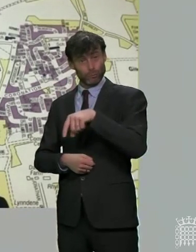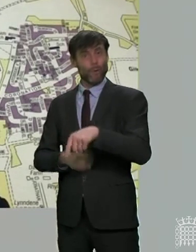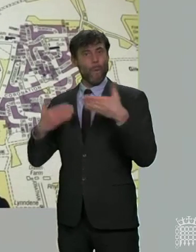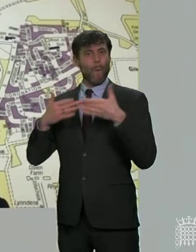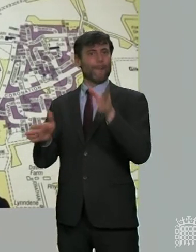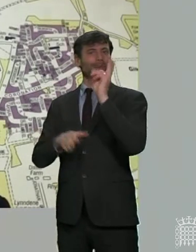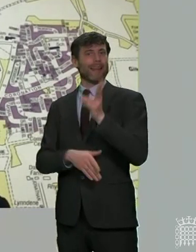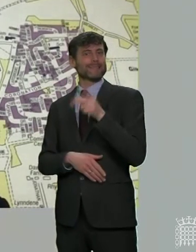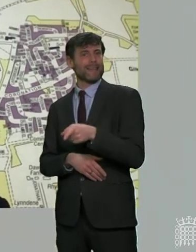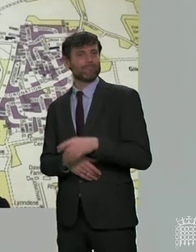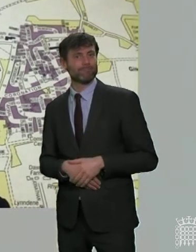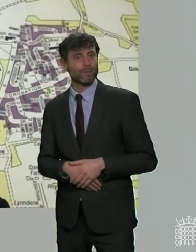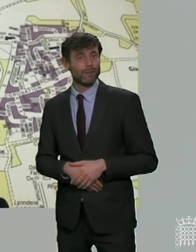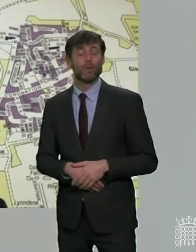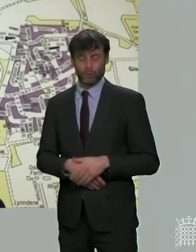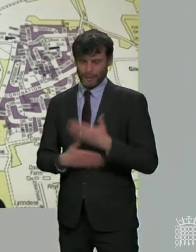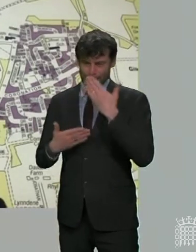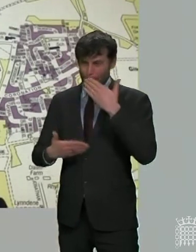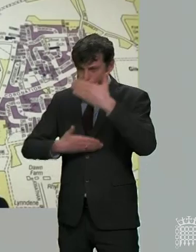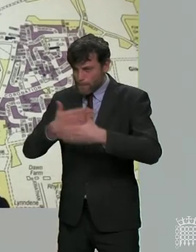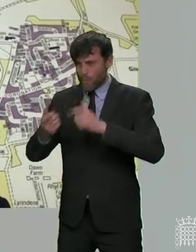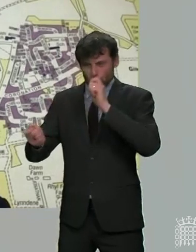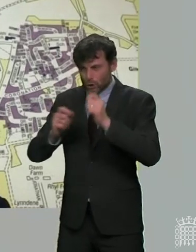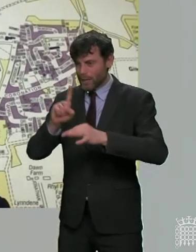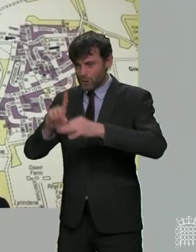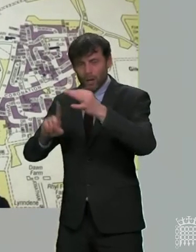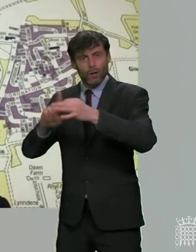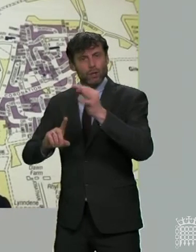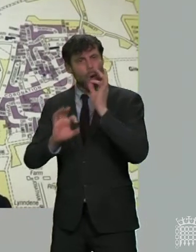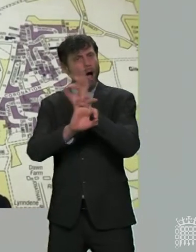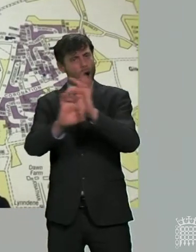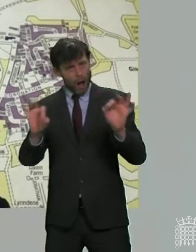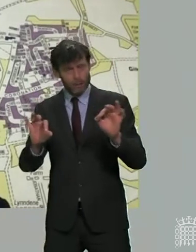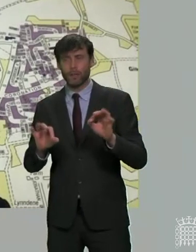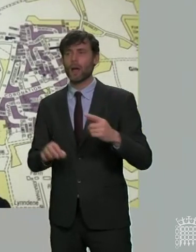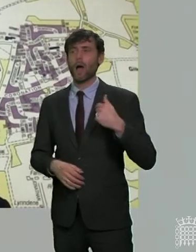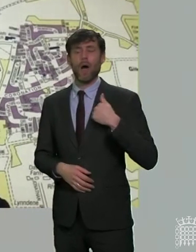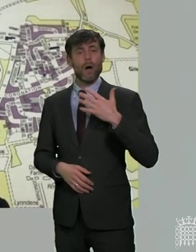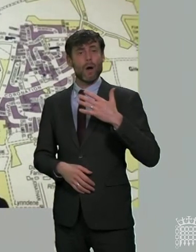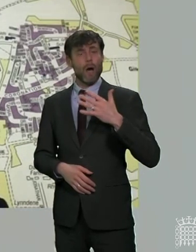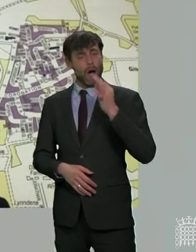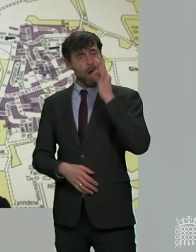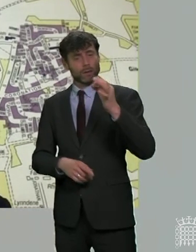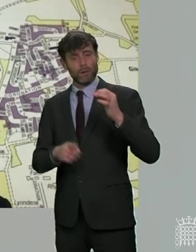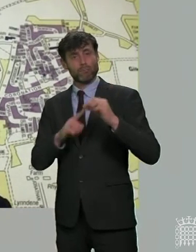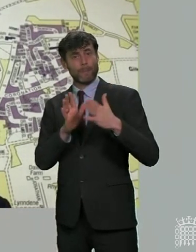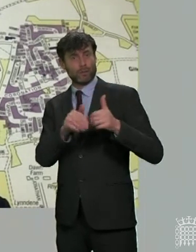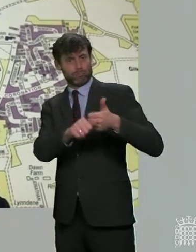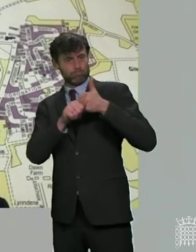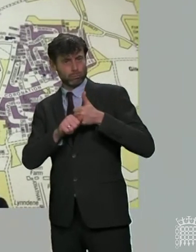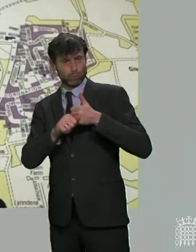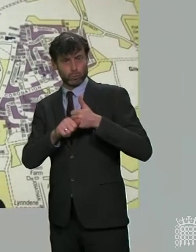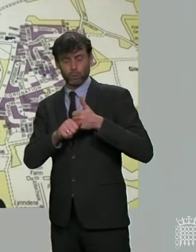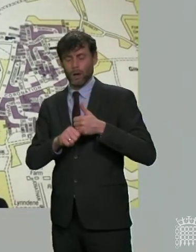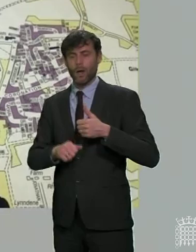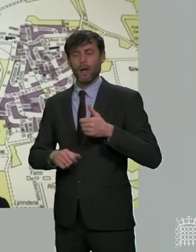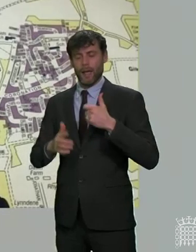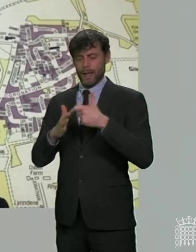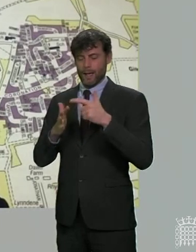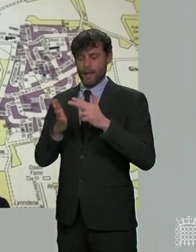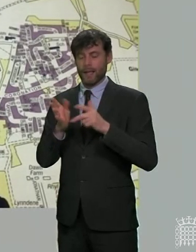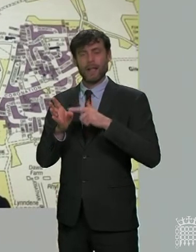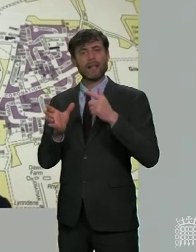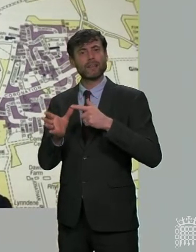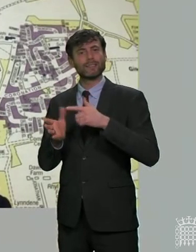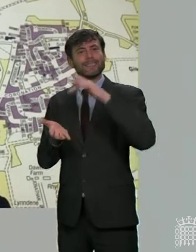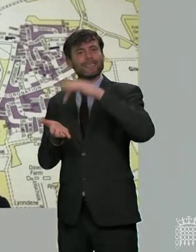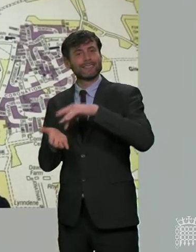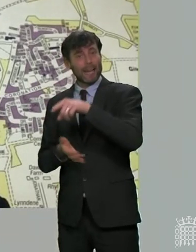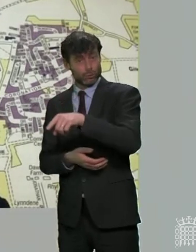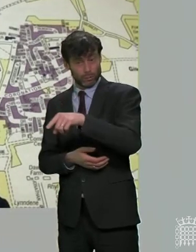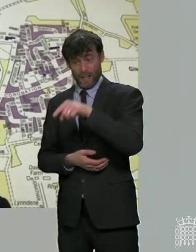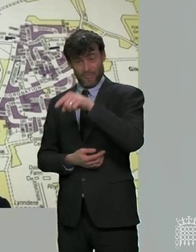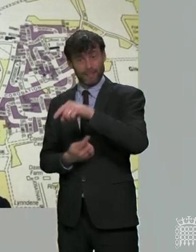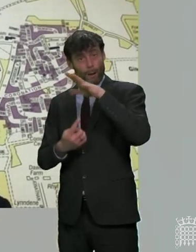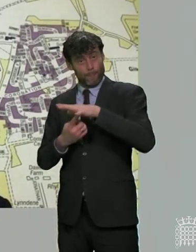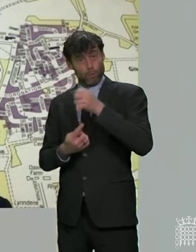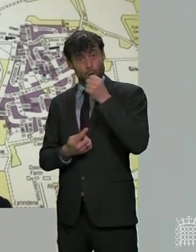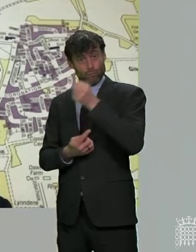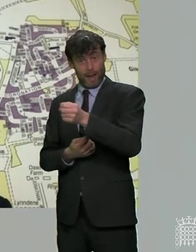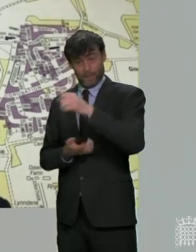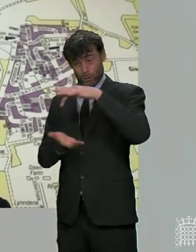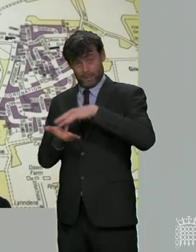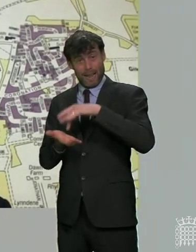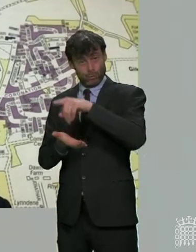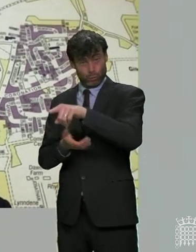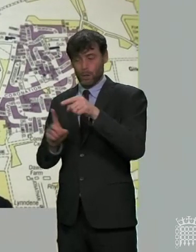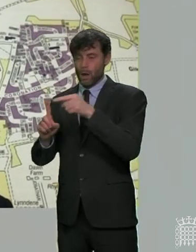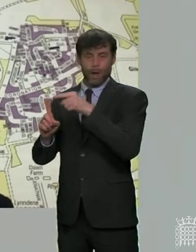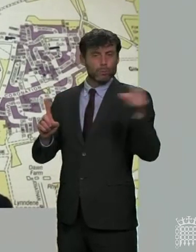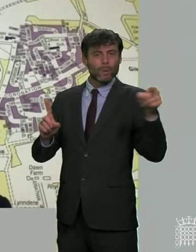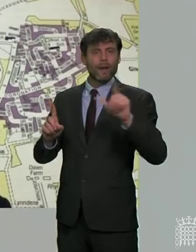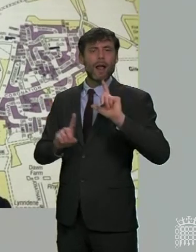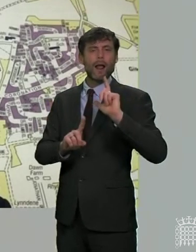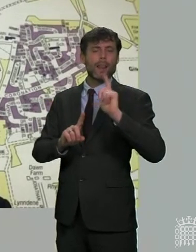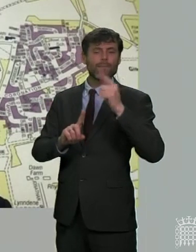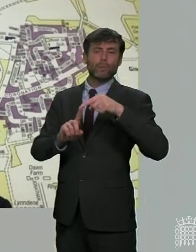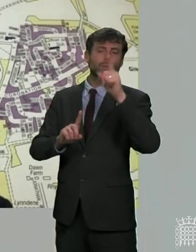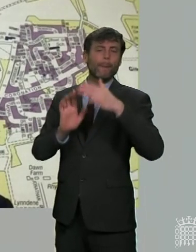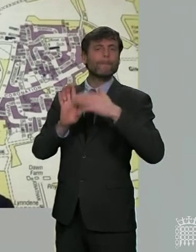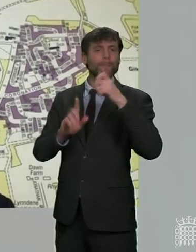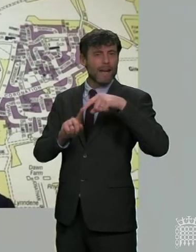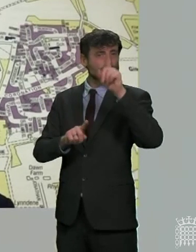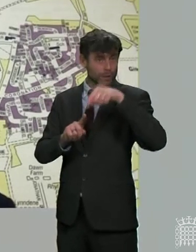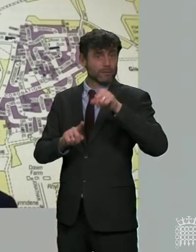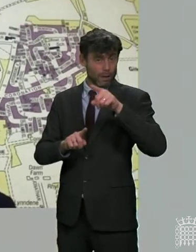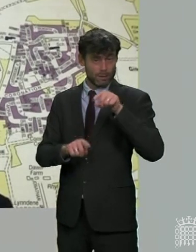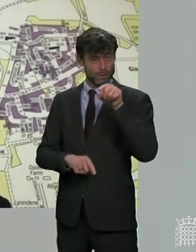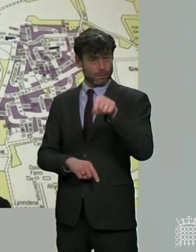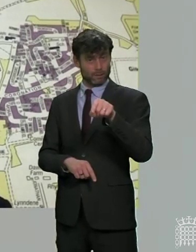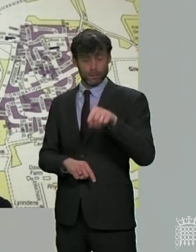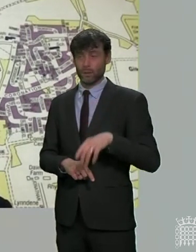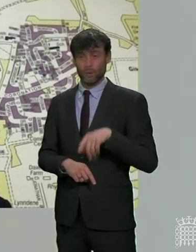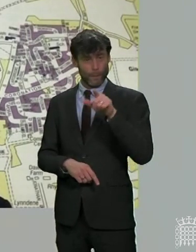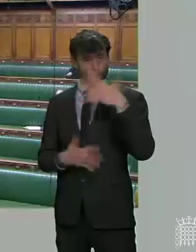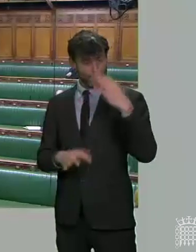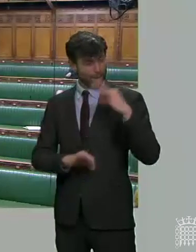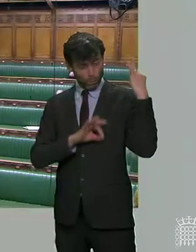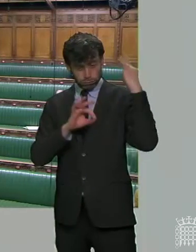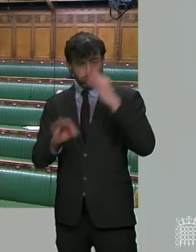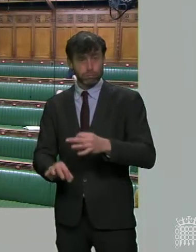Will the Prime Minister not only welcome that progress but back my campaign to reopen Kenyon Junction railway station, which will help unlock the potential of Leigh, provide my constituents with a vital rail connection between Liverpool and Manchester, and ensure that Leigh is no longer one of the largest towns in the UK without a railway station?